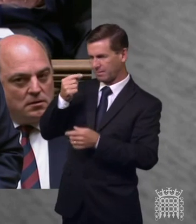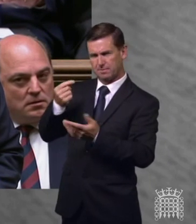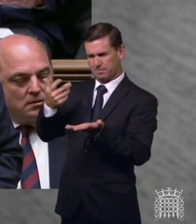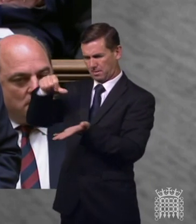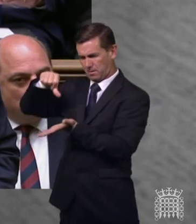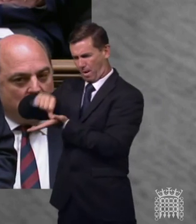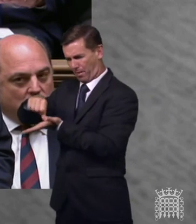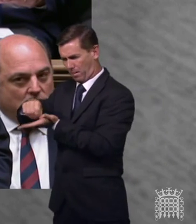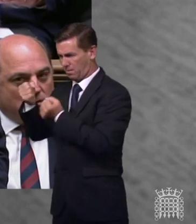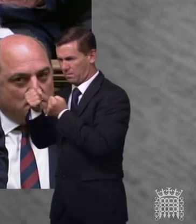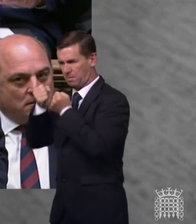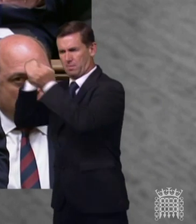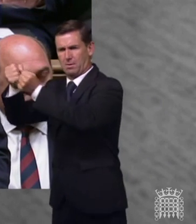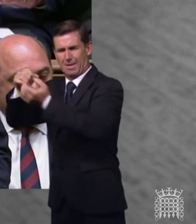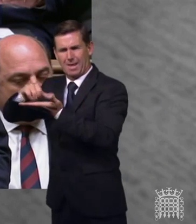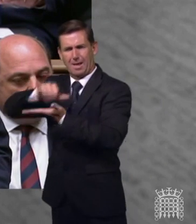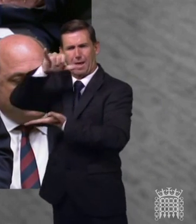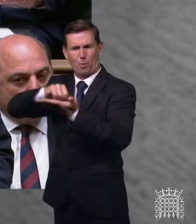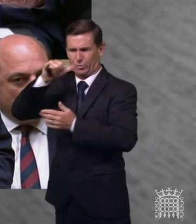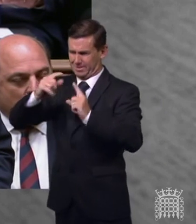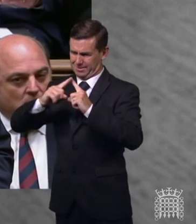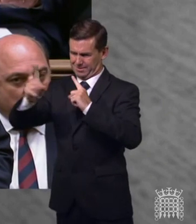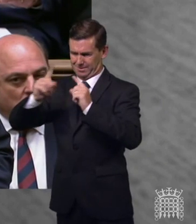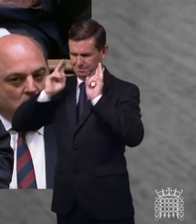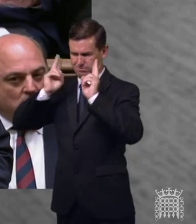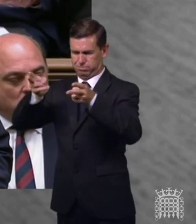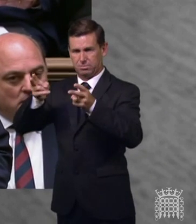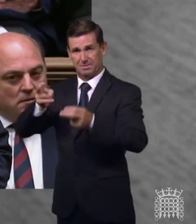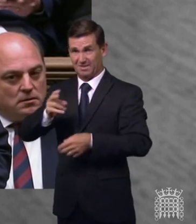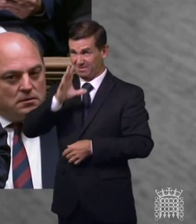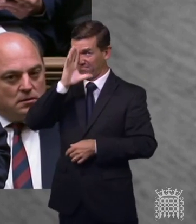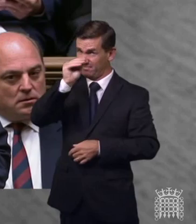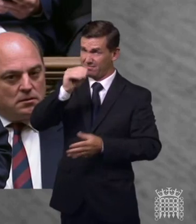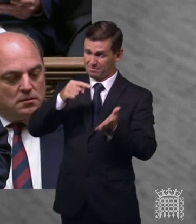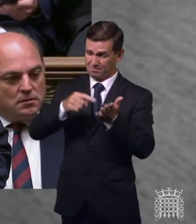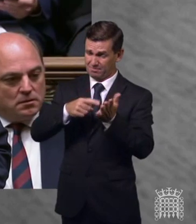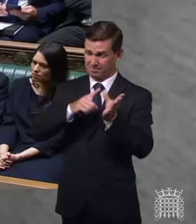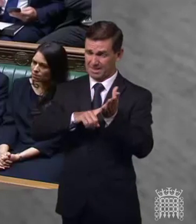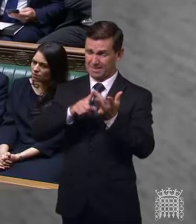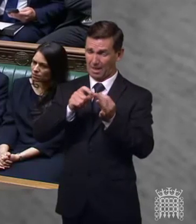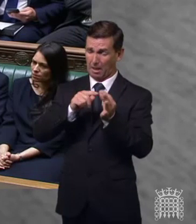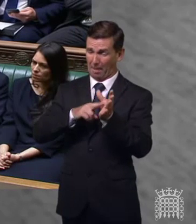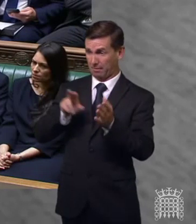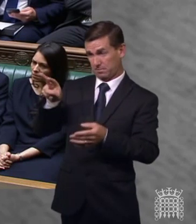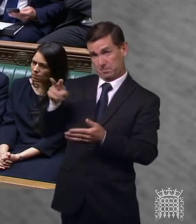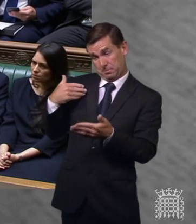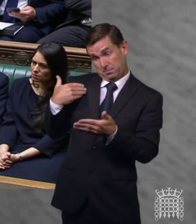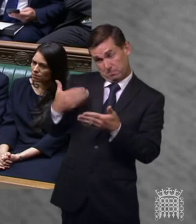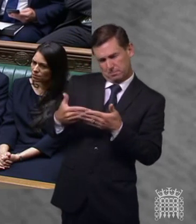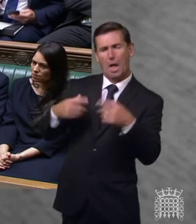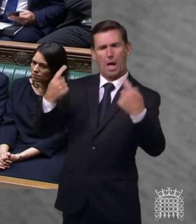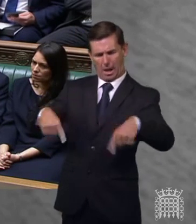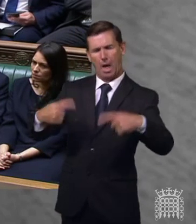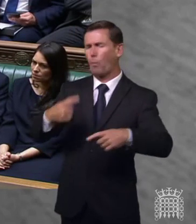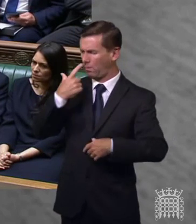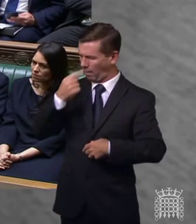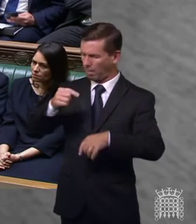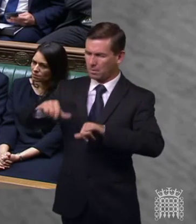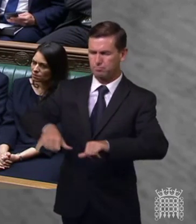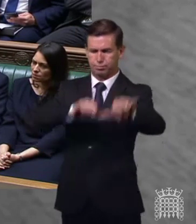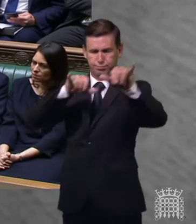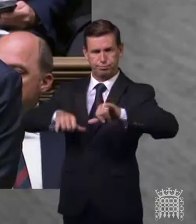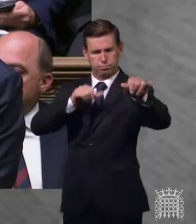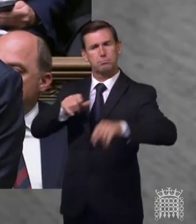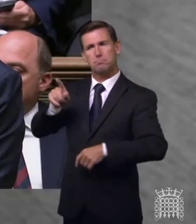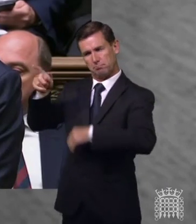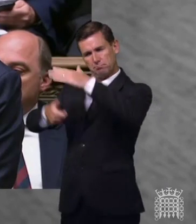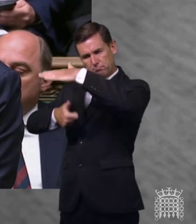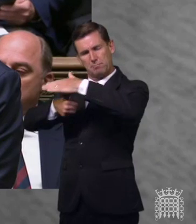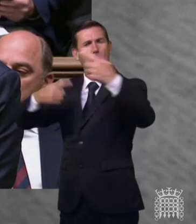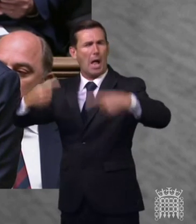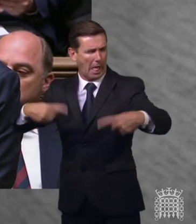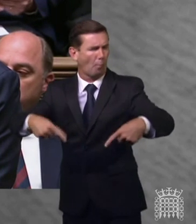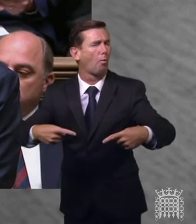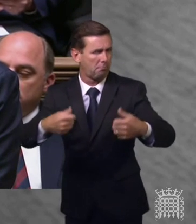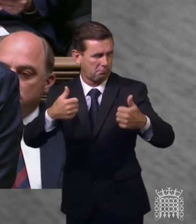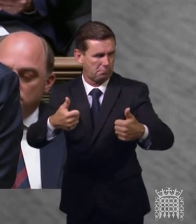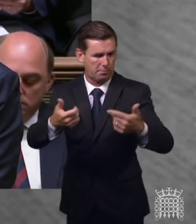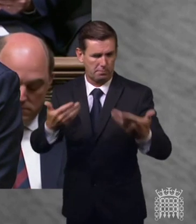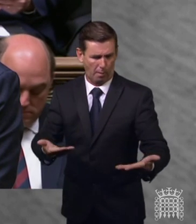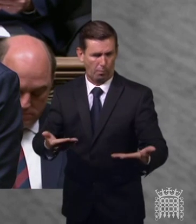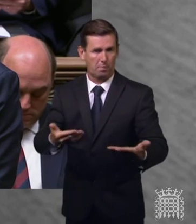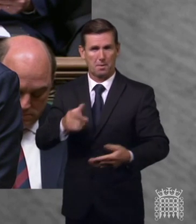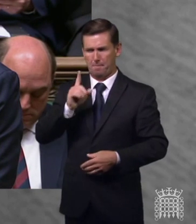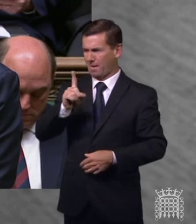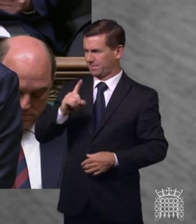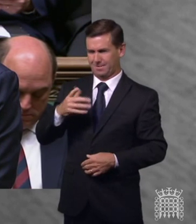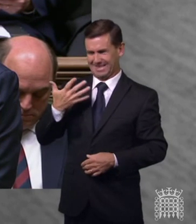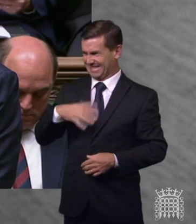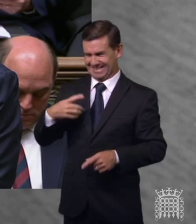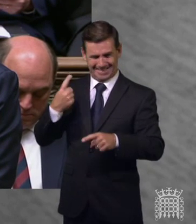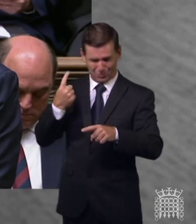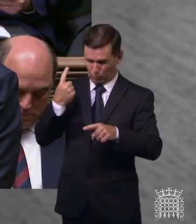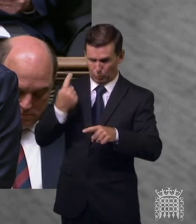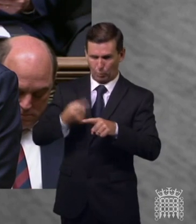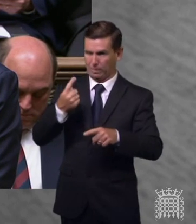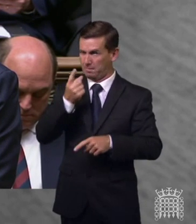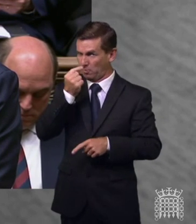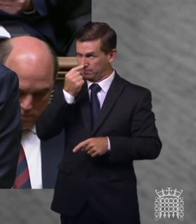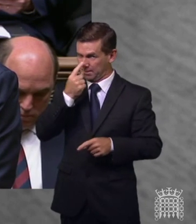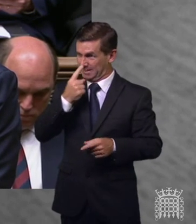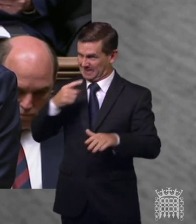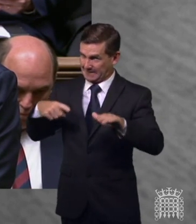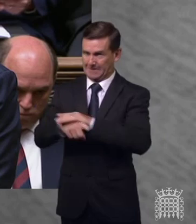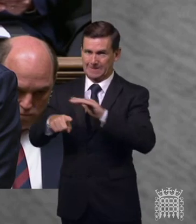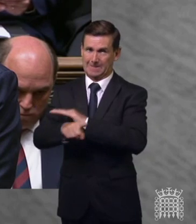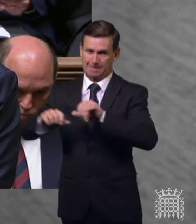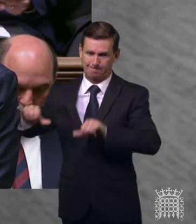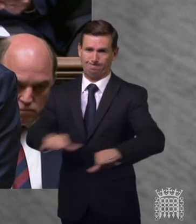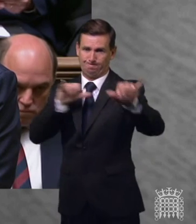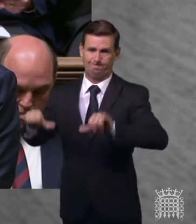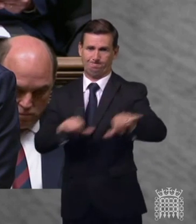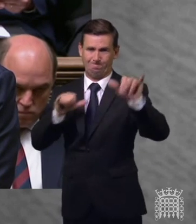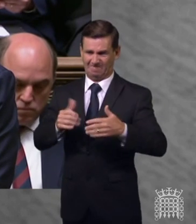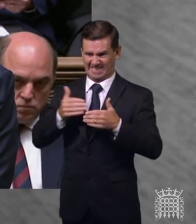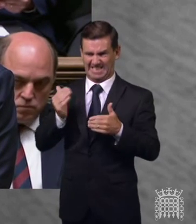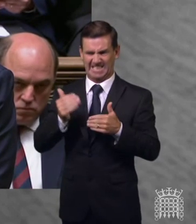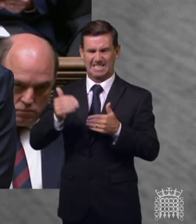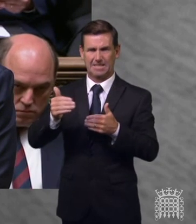At the moment, it would be fair to say that the Taliban are allowing that evacuation to go ahead, but the most important thing is that we get this done in as expeditious a fashion as we can, and that is what we are doing.